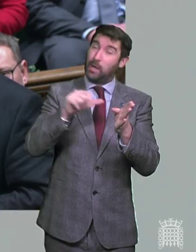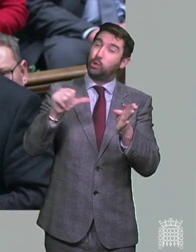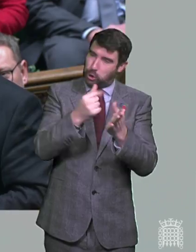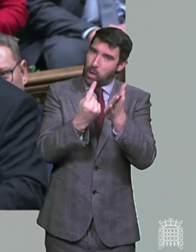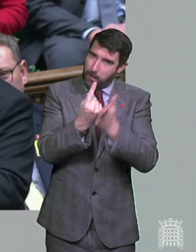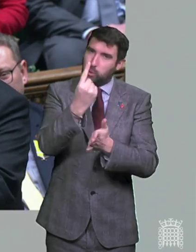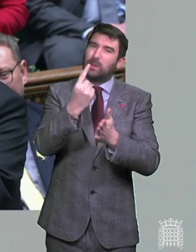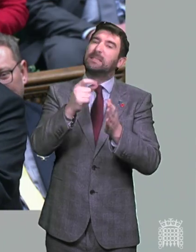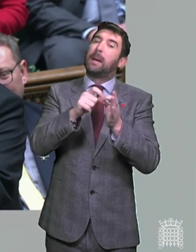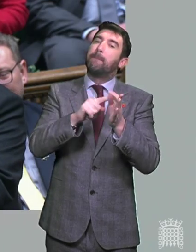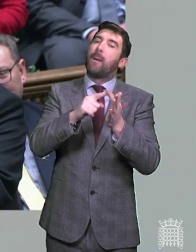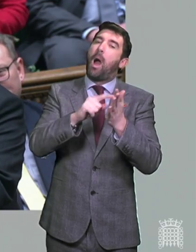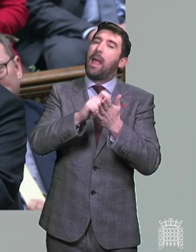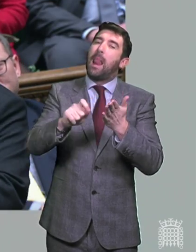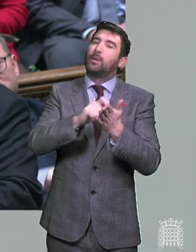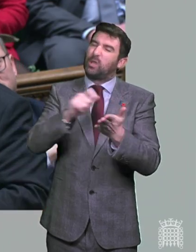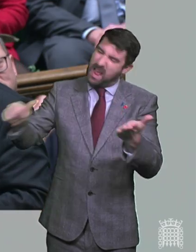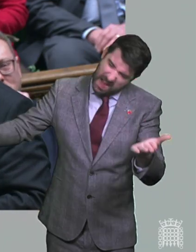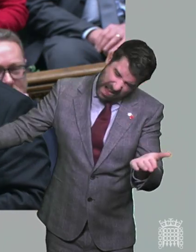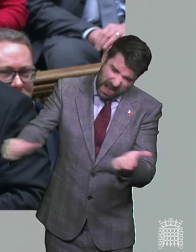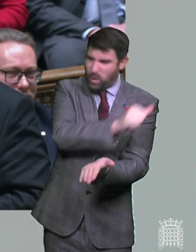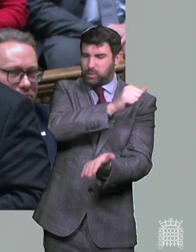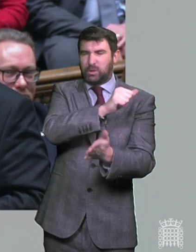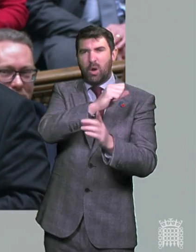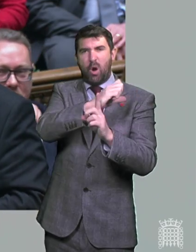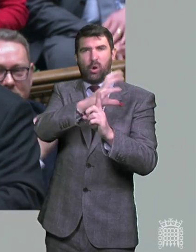The Prime Minister’s judgment is already in tatters.